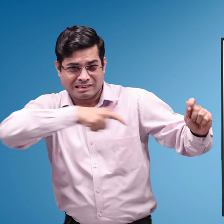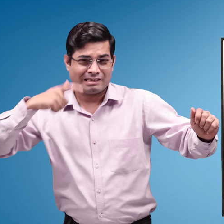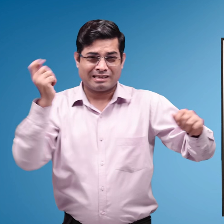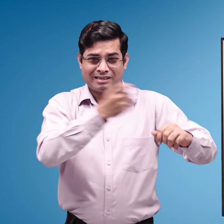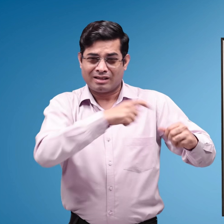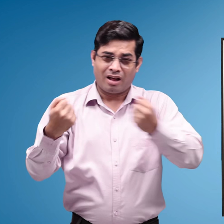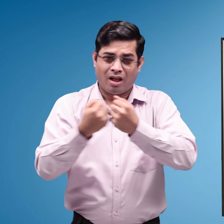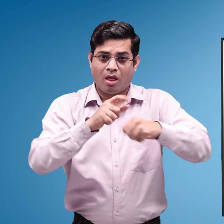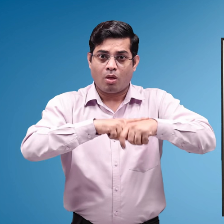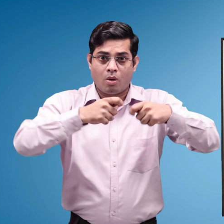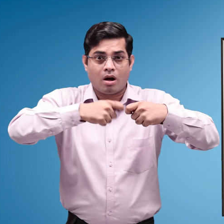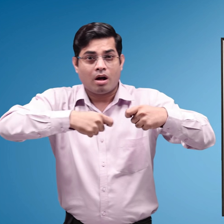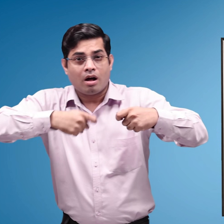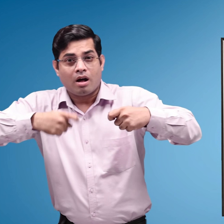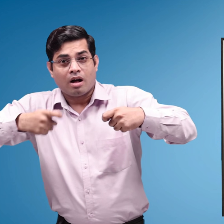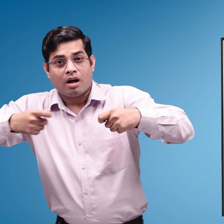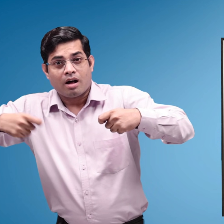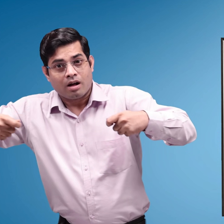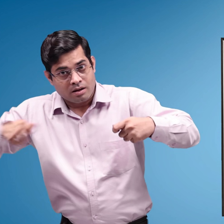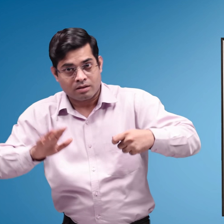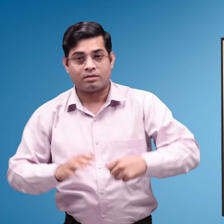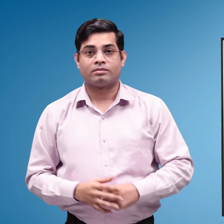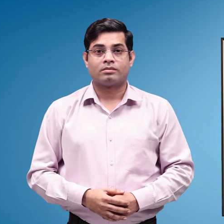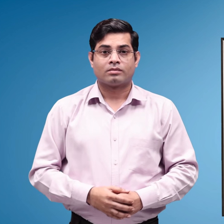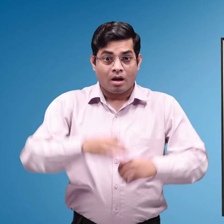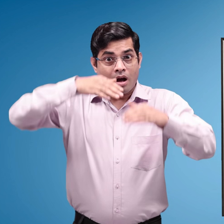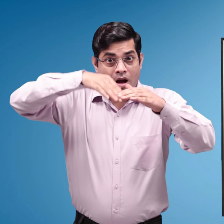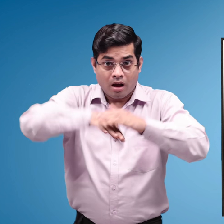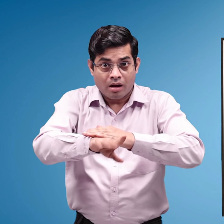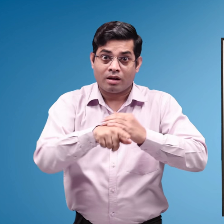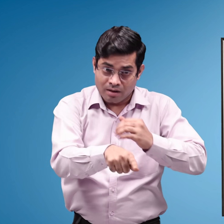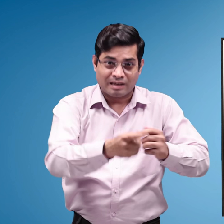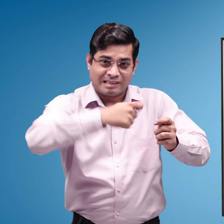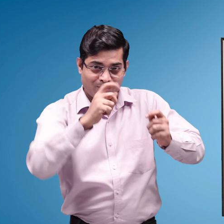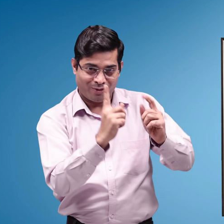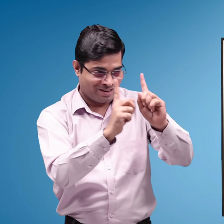and there may be several battles in that war.